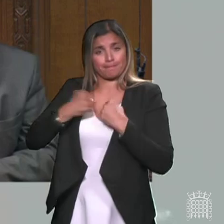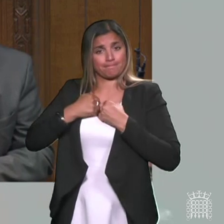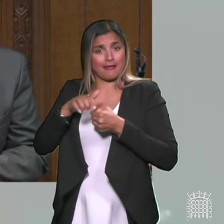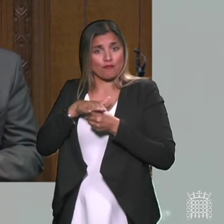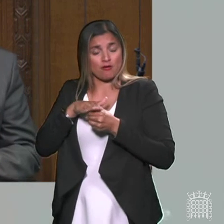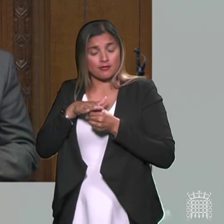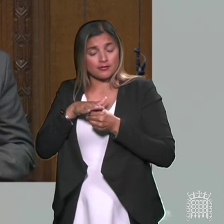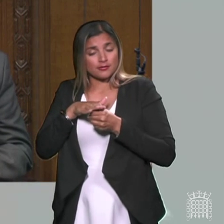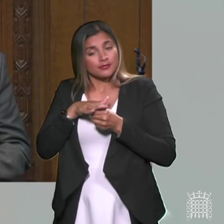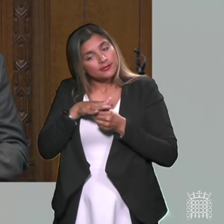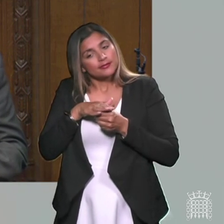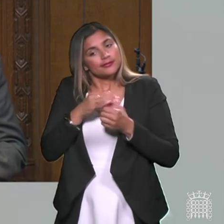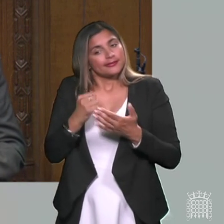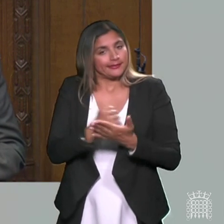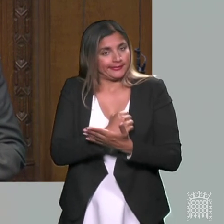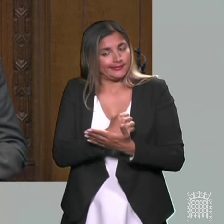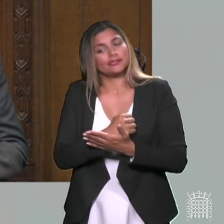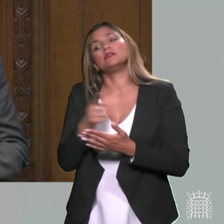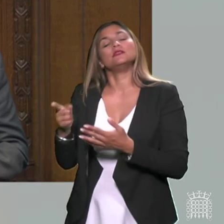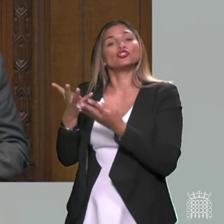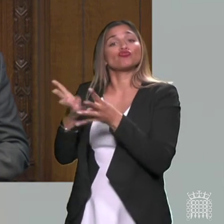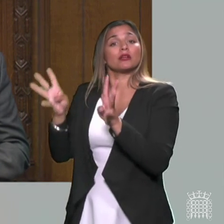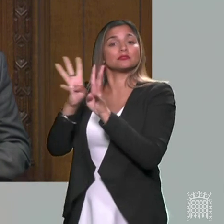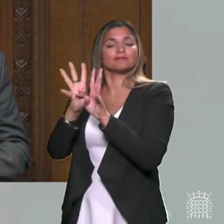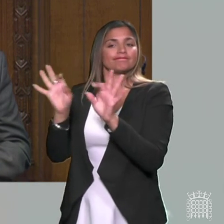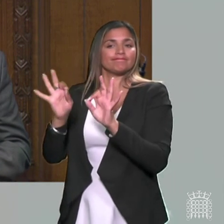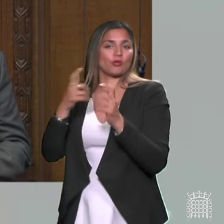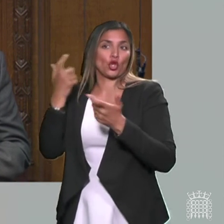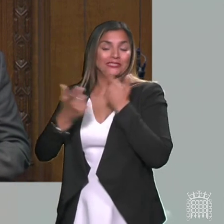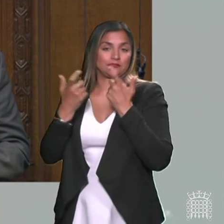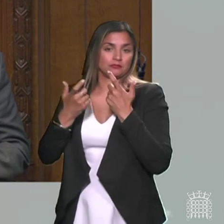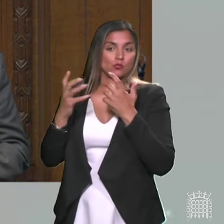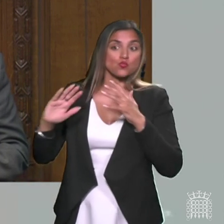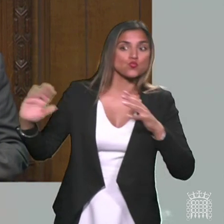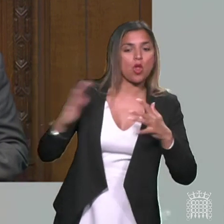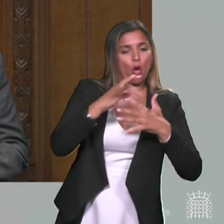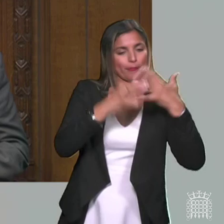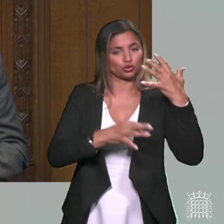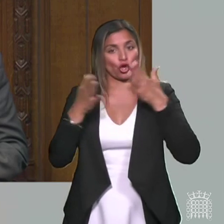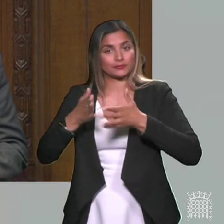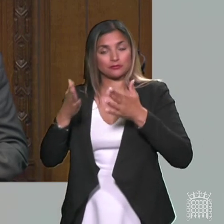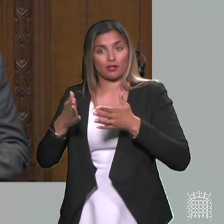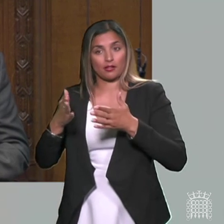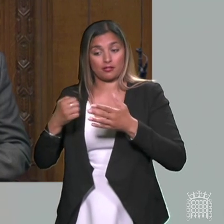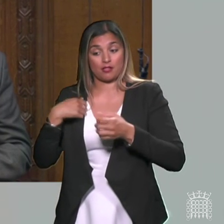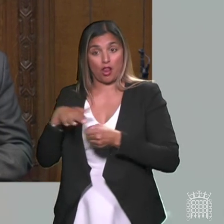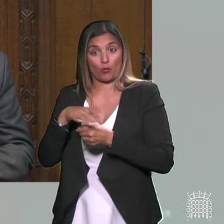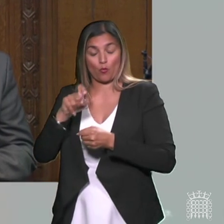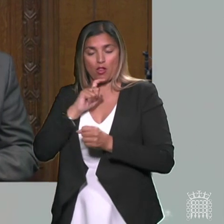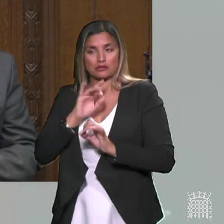Sadly, the trust has not considered all options—I know my constituents would be astonished by what it has said.